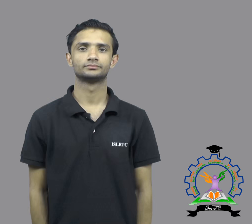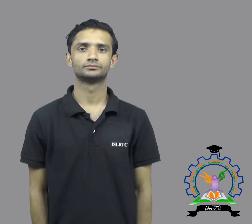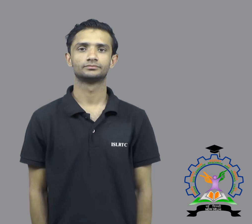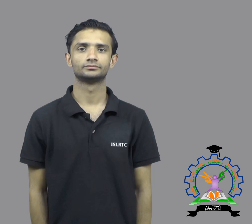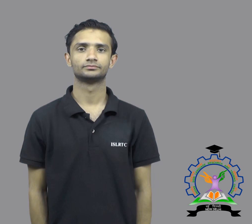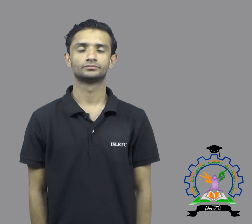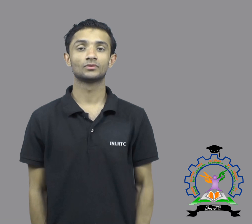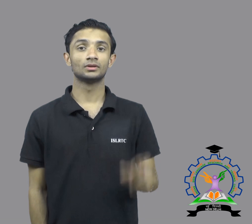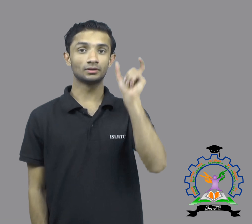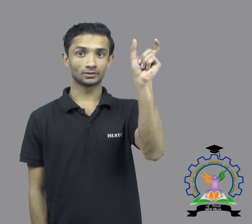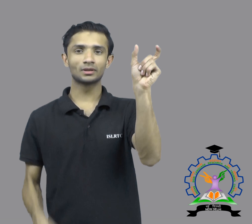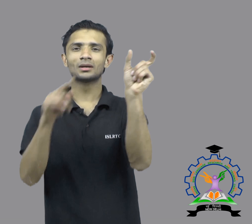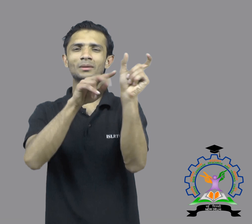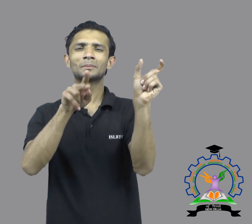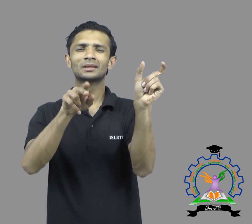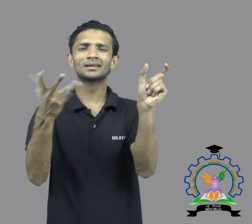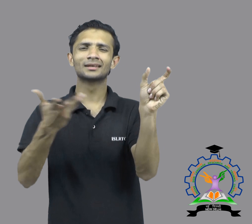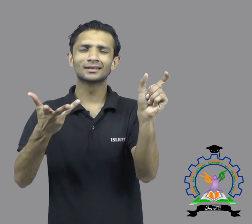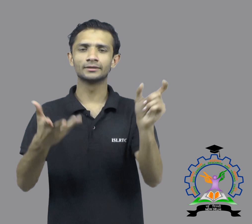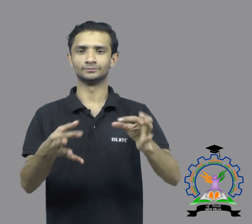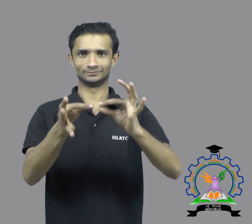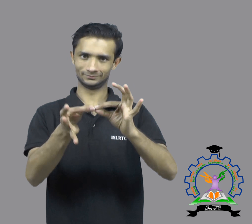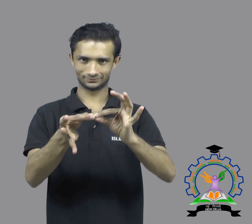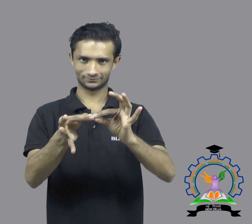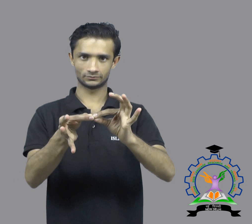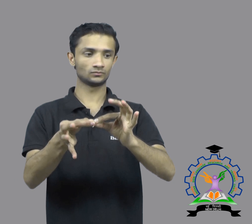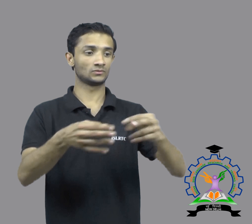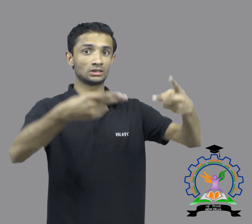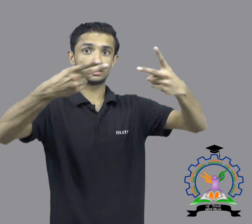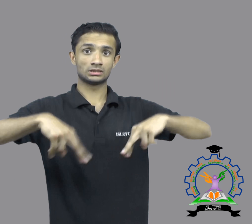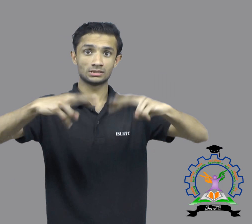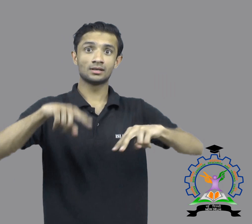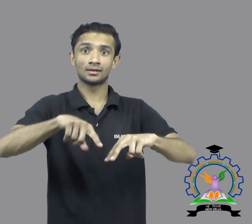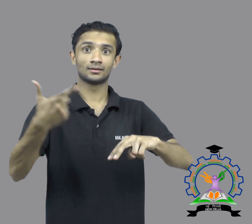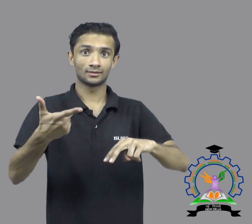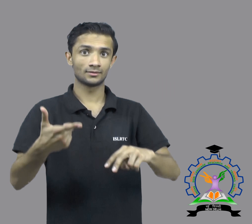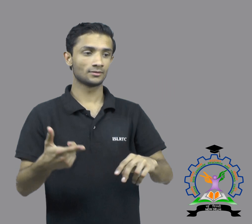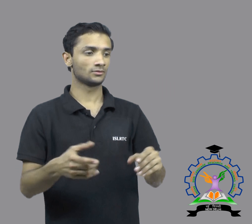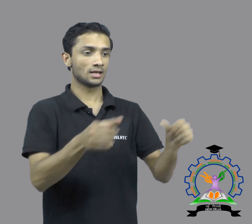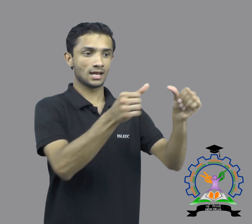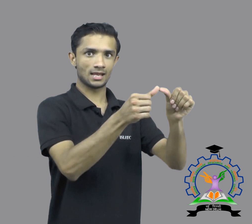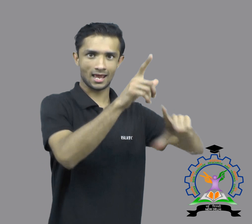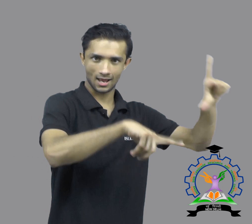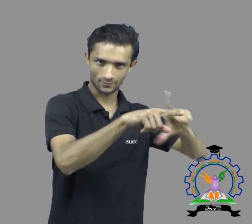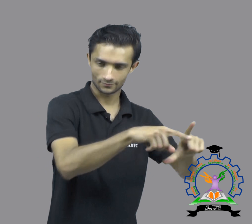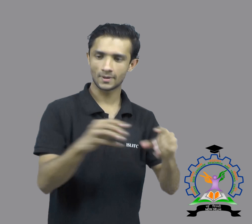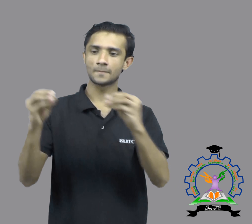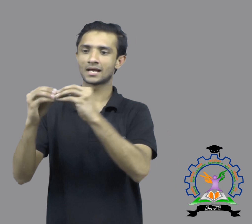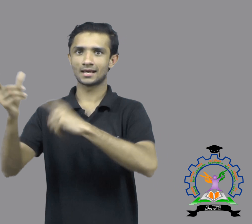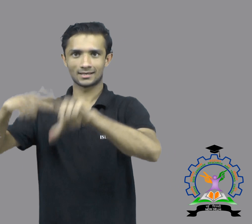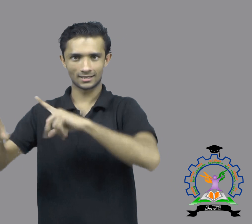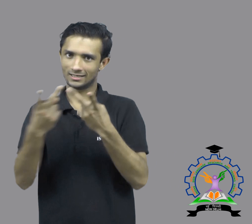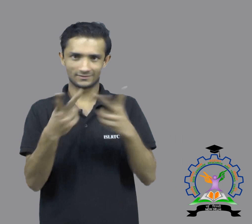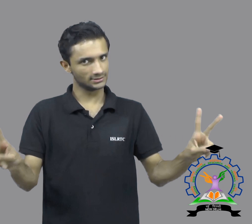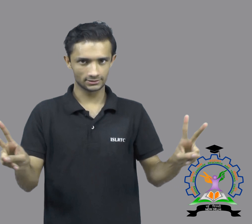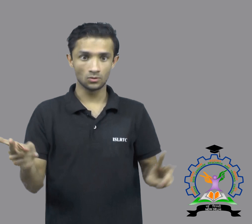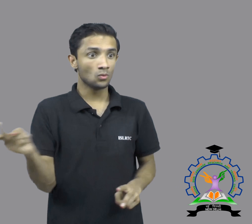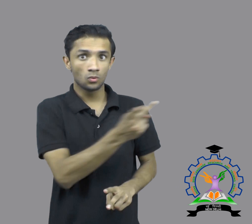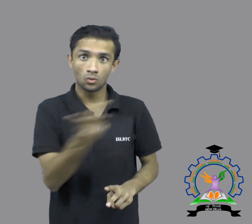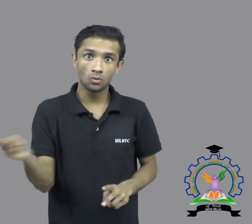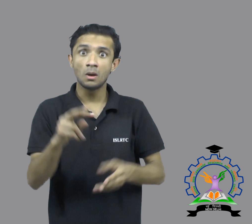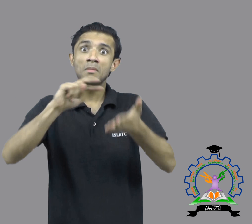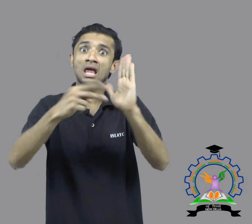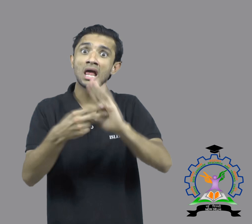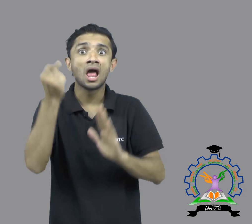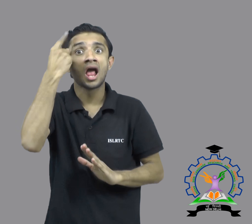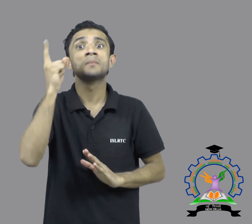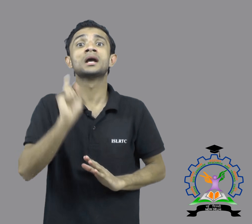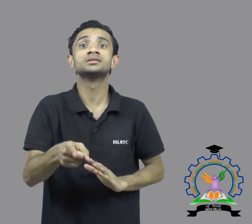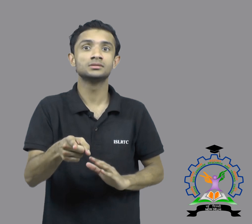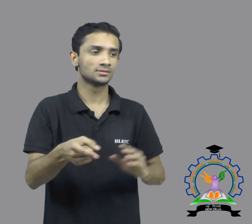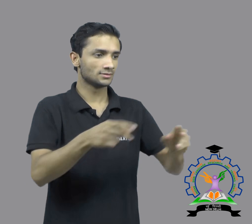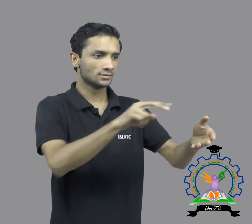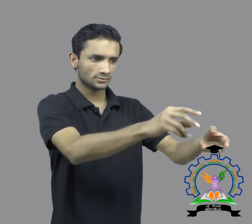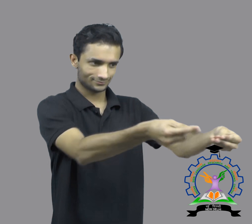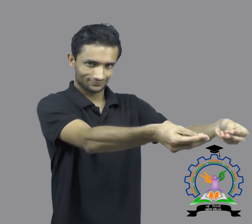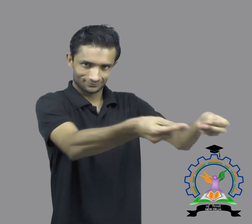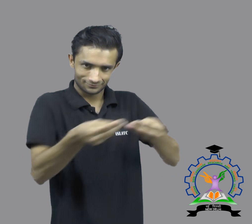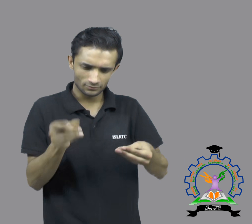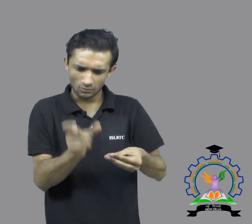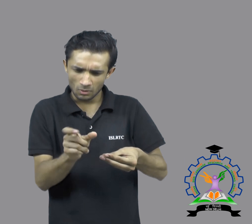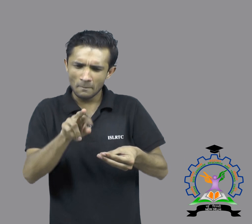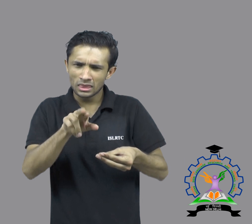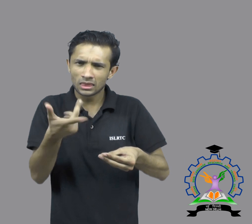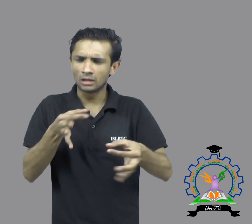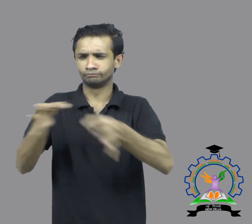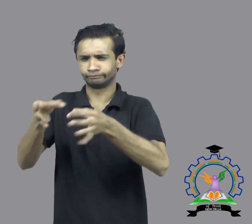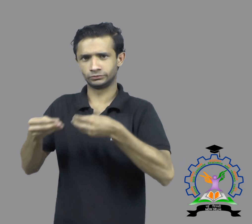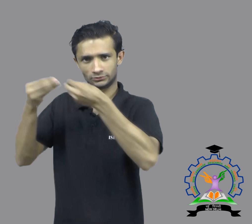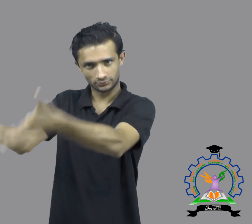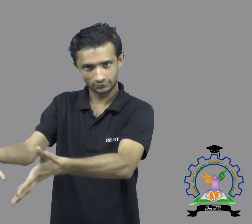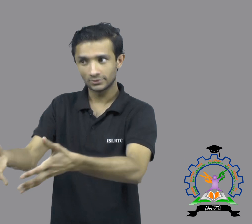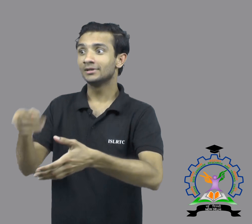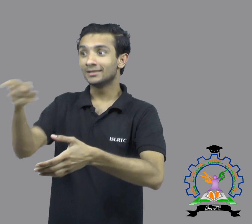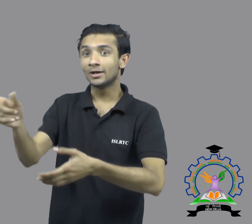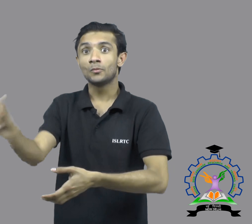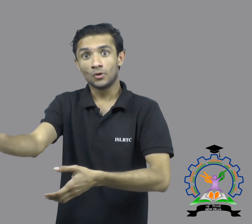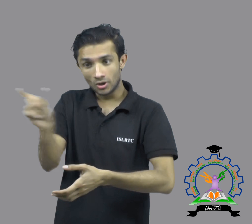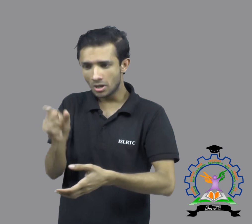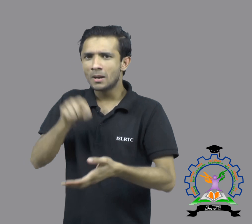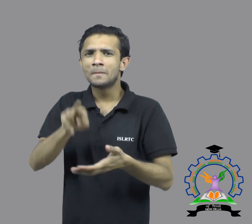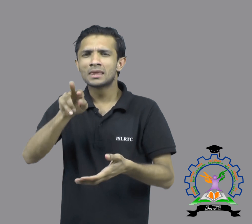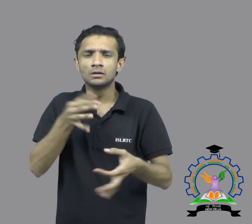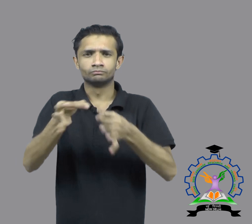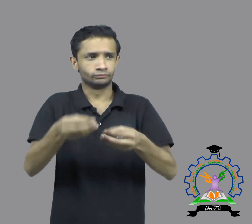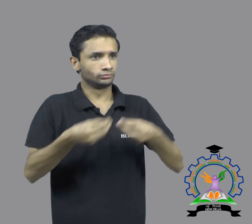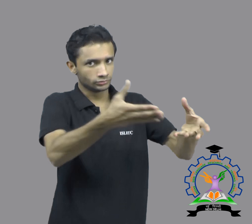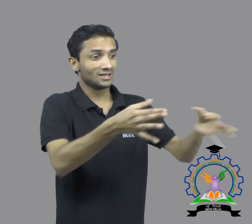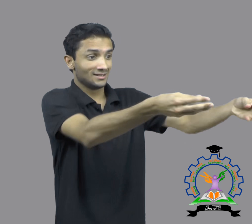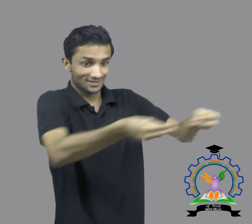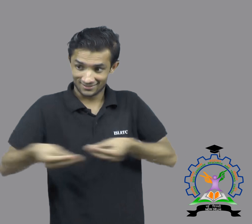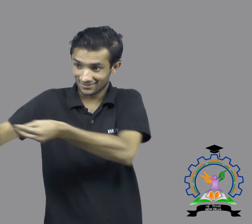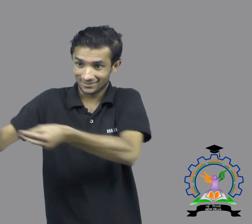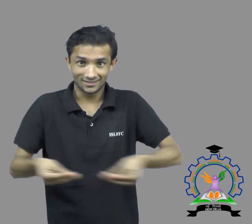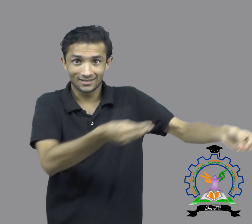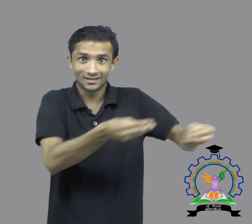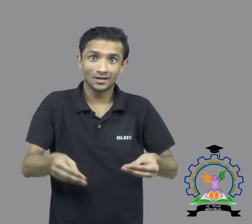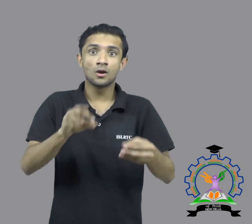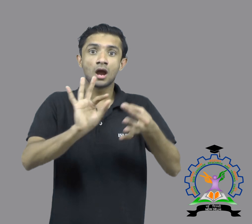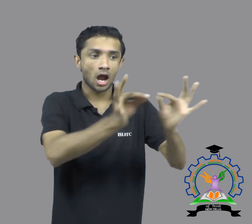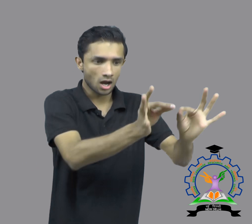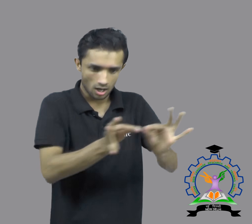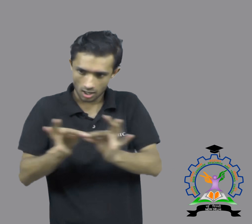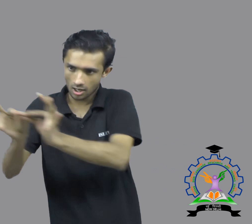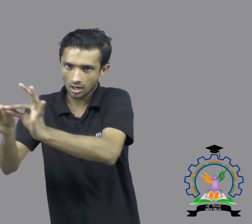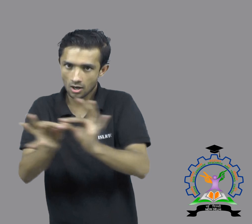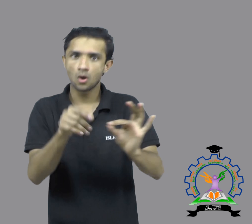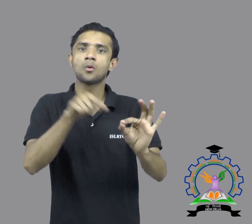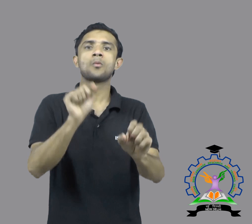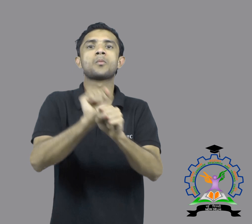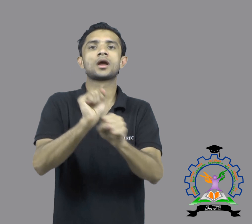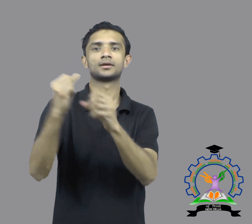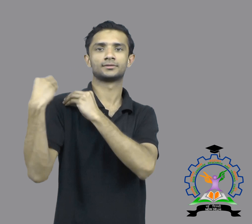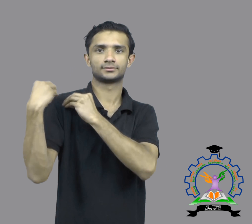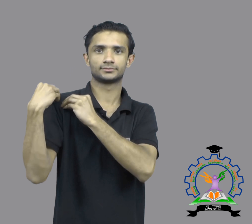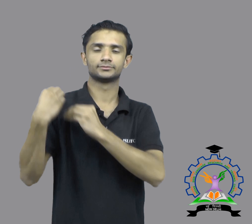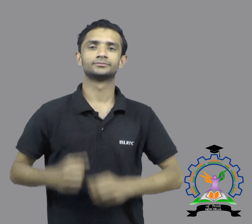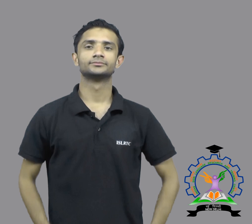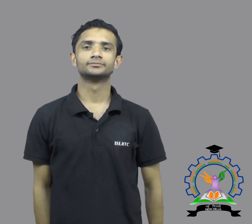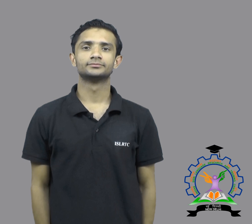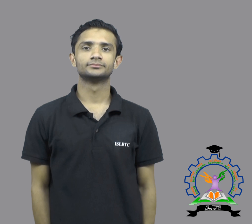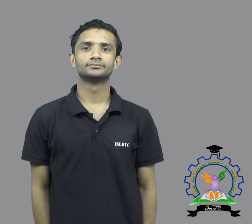Interpretation